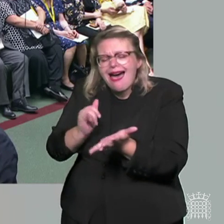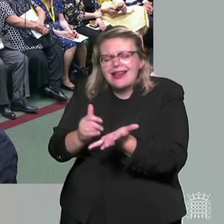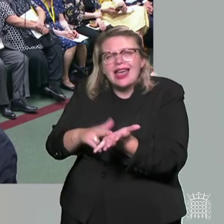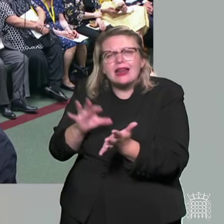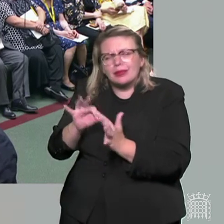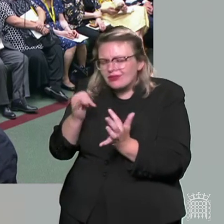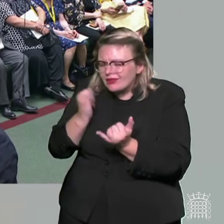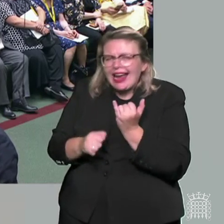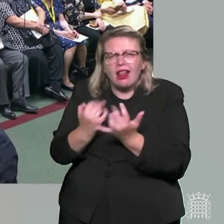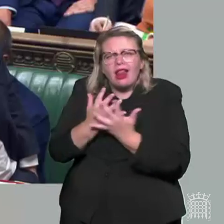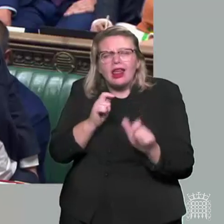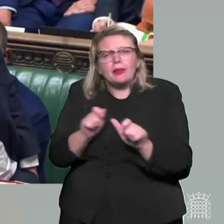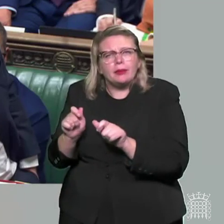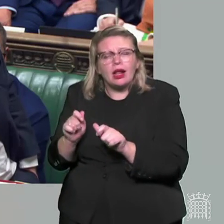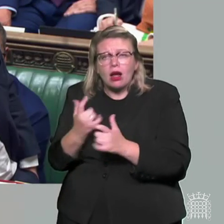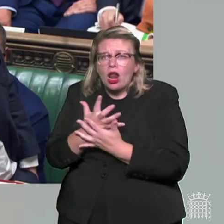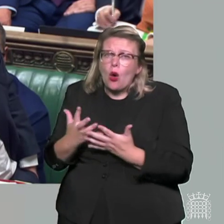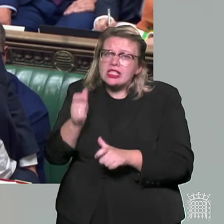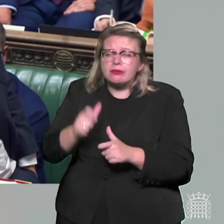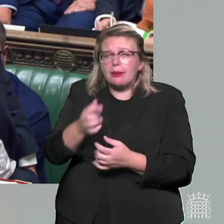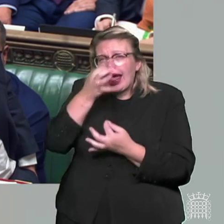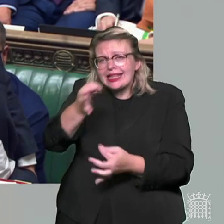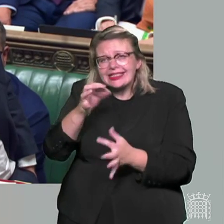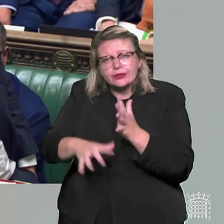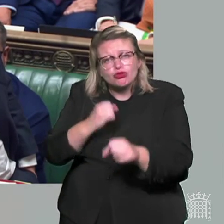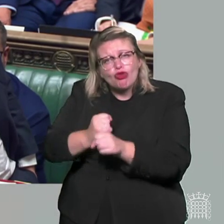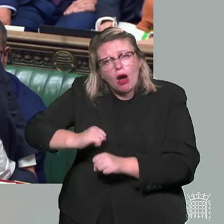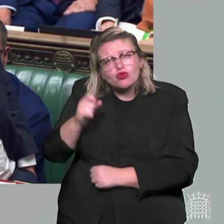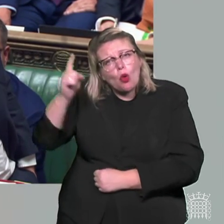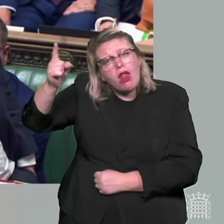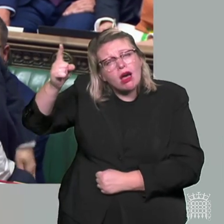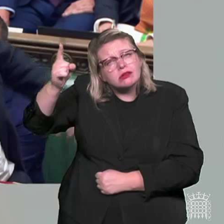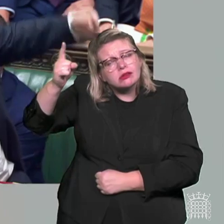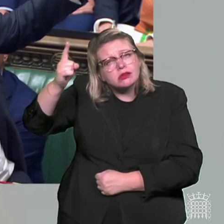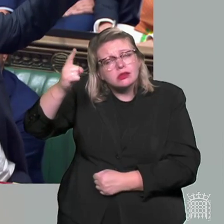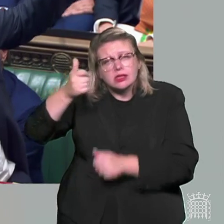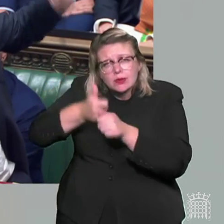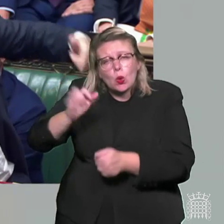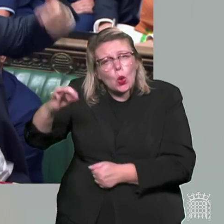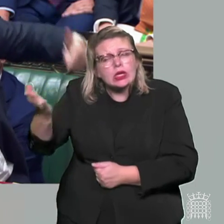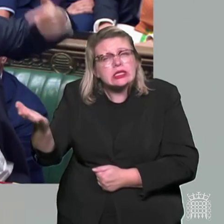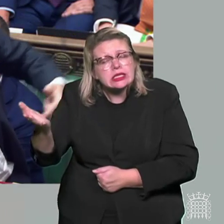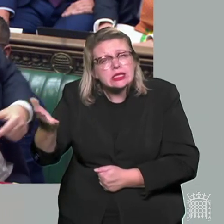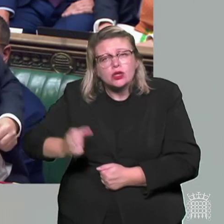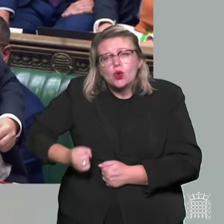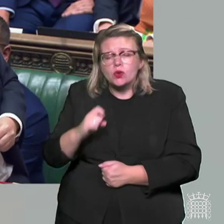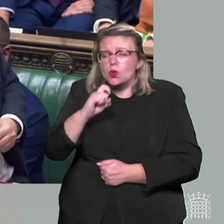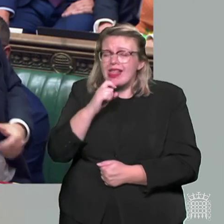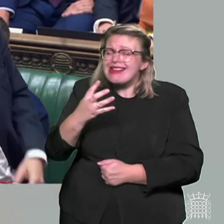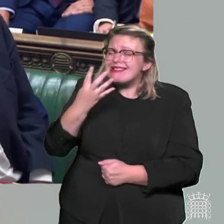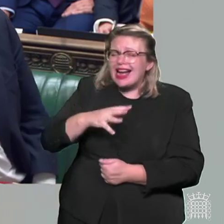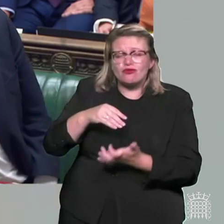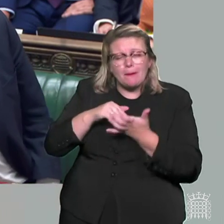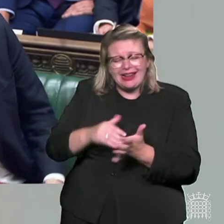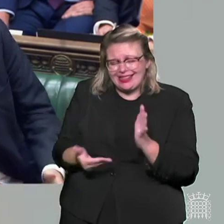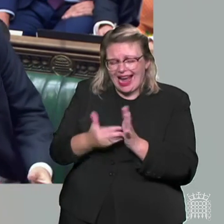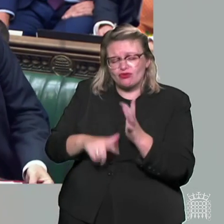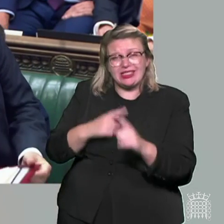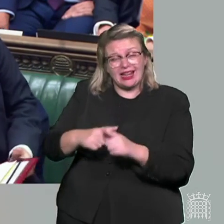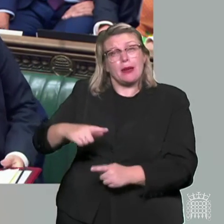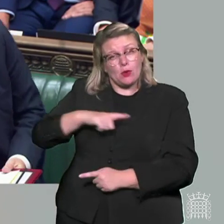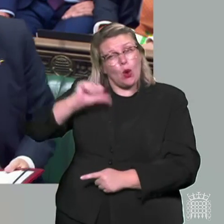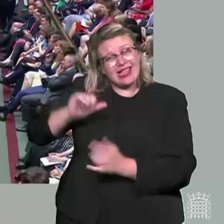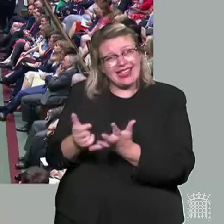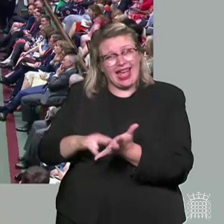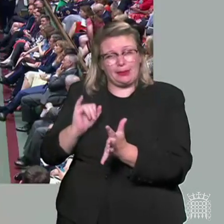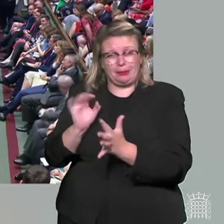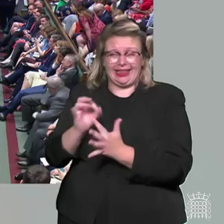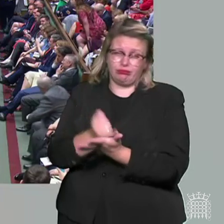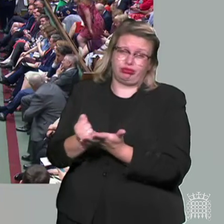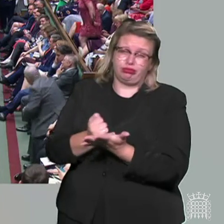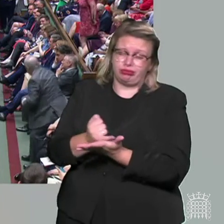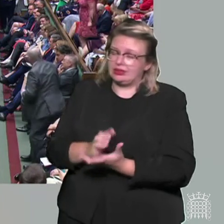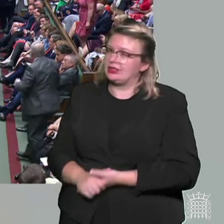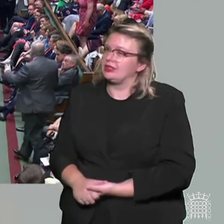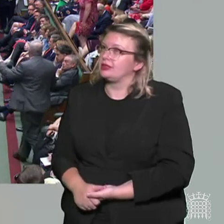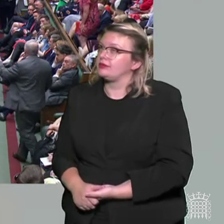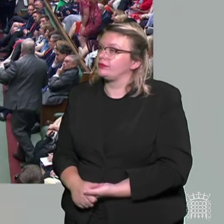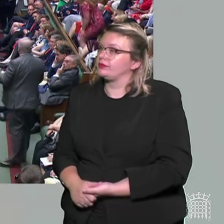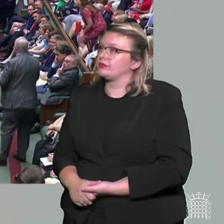It is failing people who are tragically addicted to drugs in Scotland, and the people of Scotland are facing another £900 million in tax because of the mismanagement of the SNP.